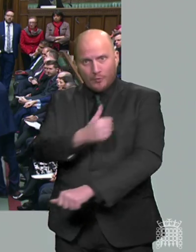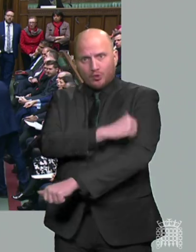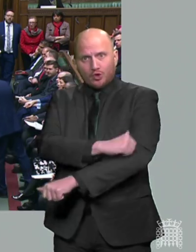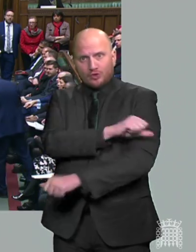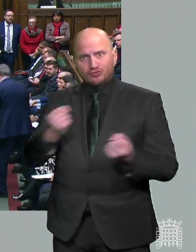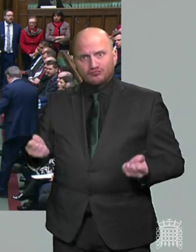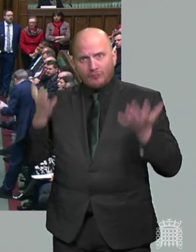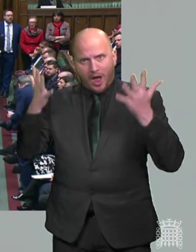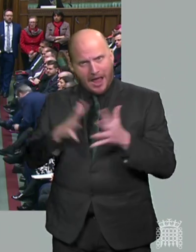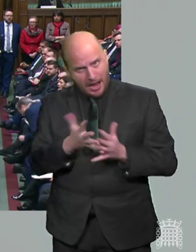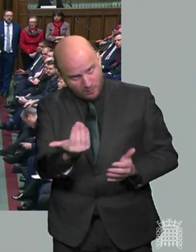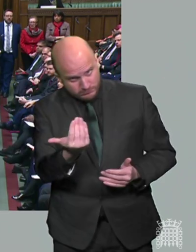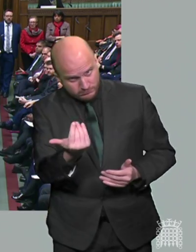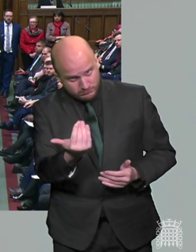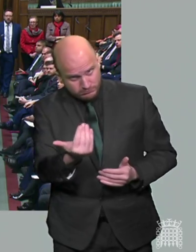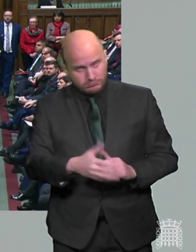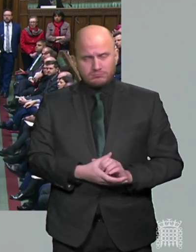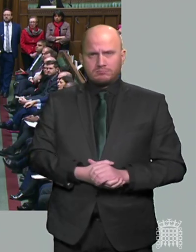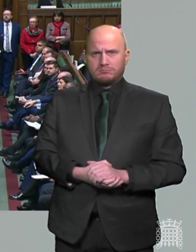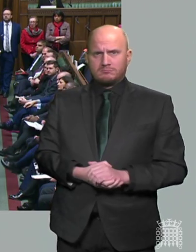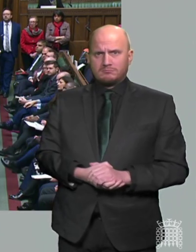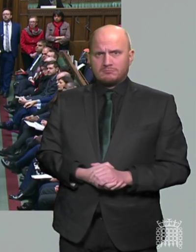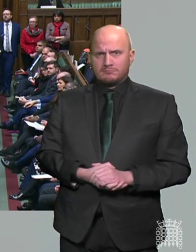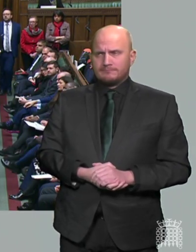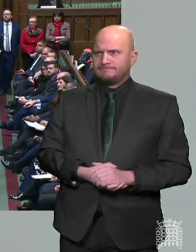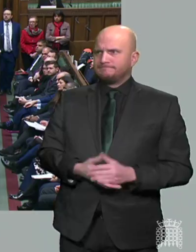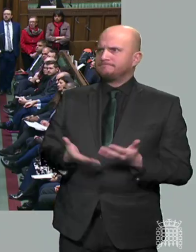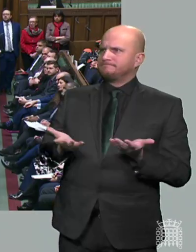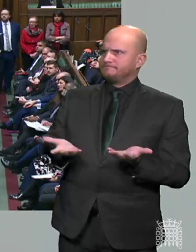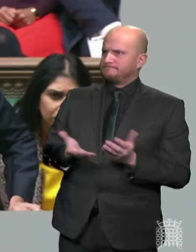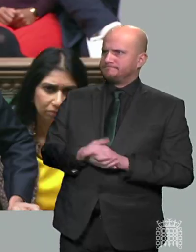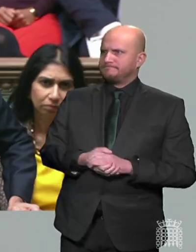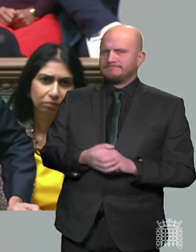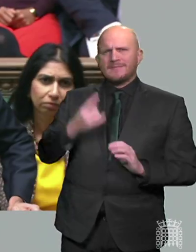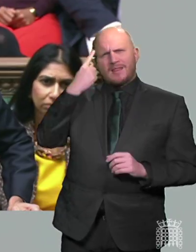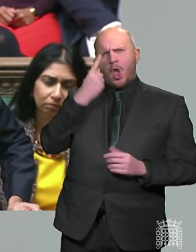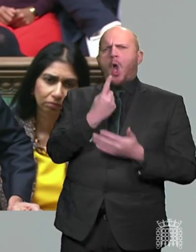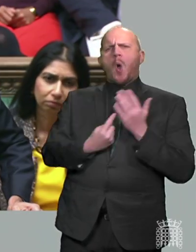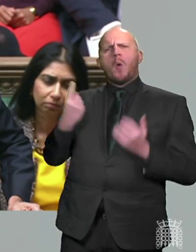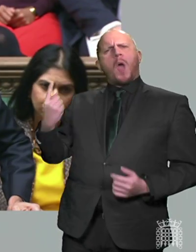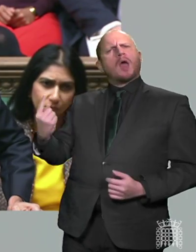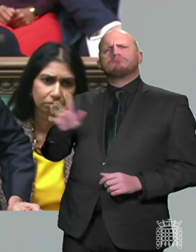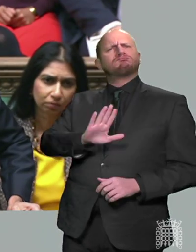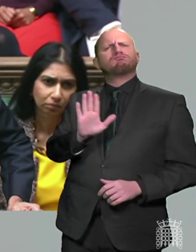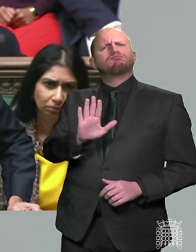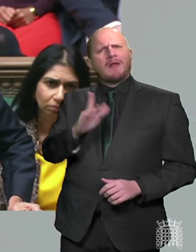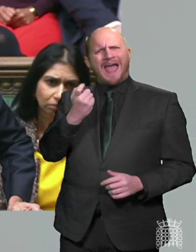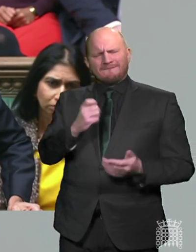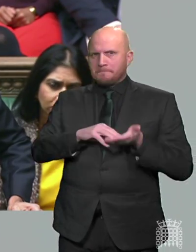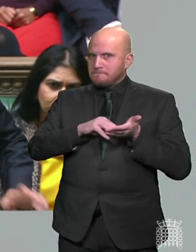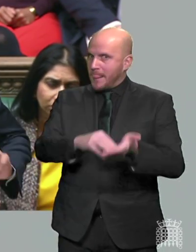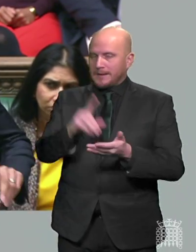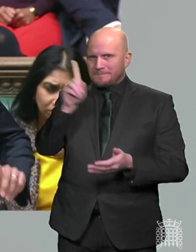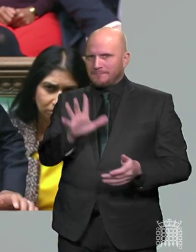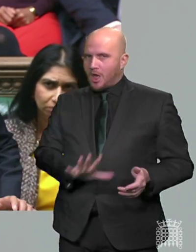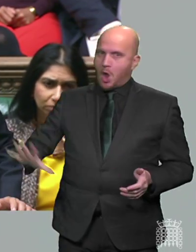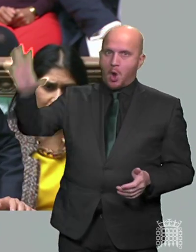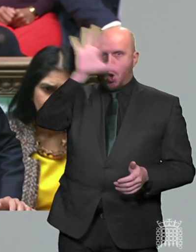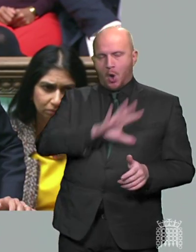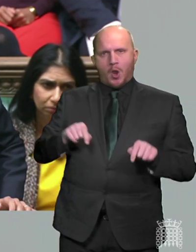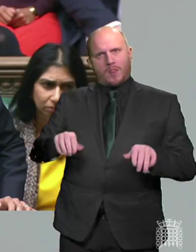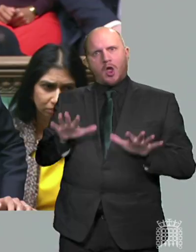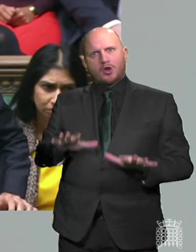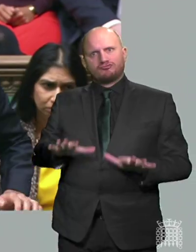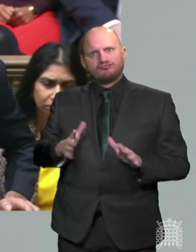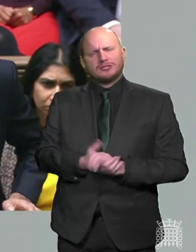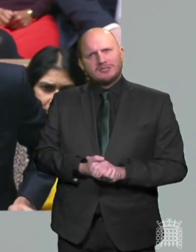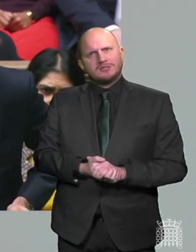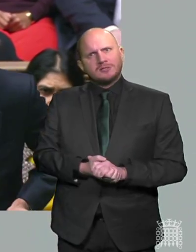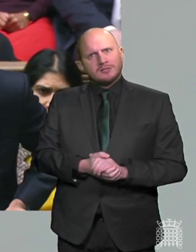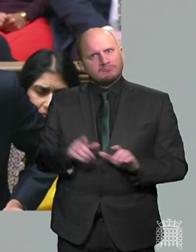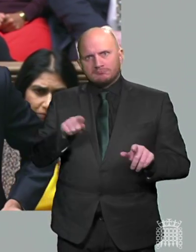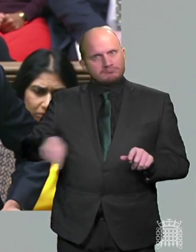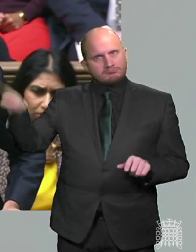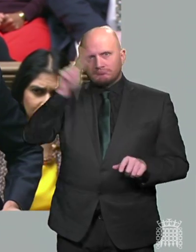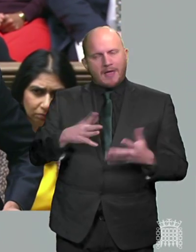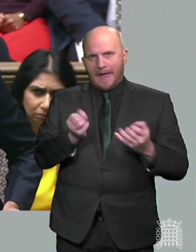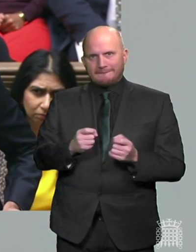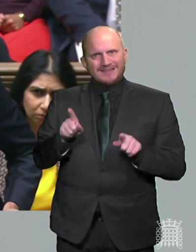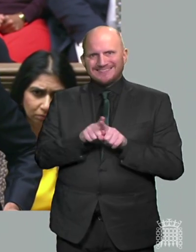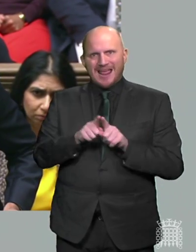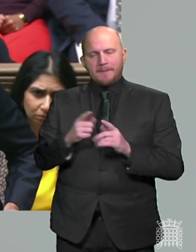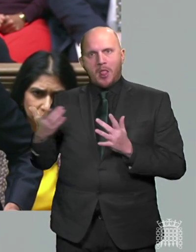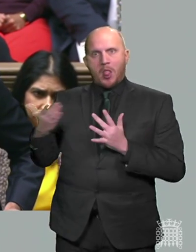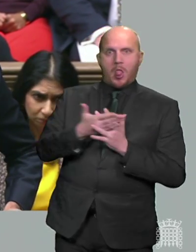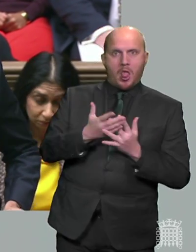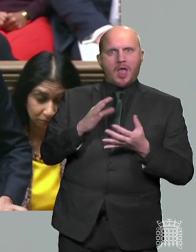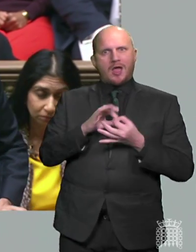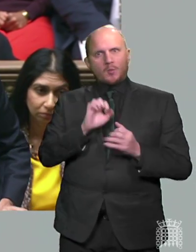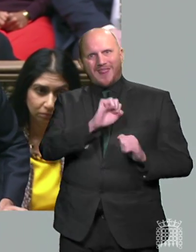It is not just Alex; there are millions of others across this country who will have their healthcare disrupted because of the strike.